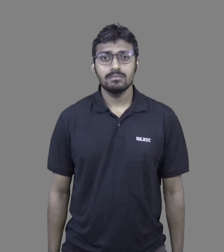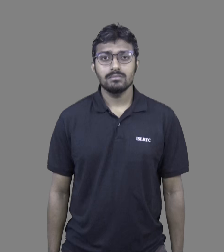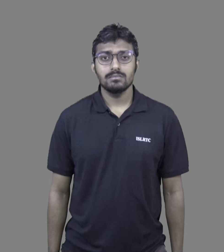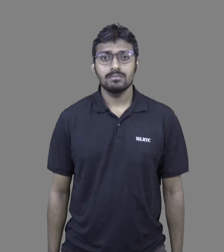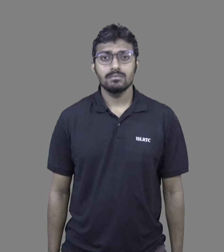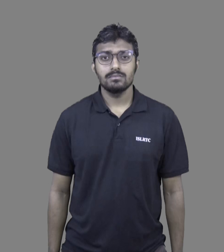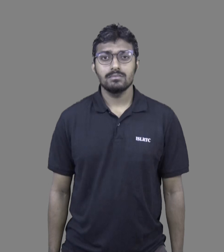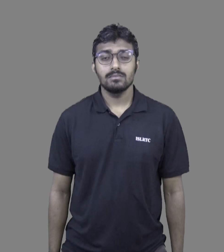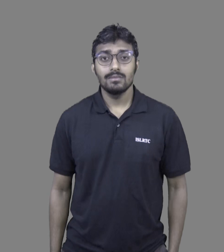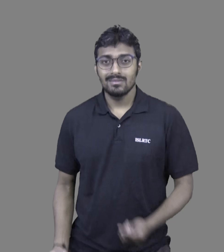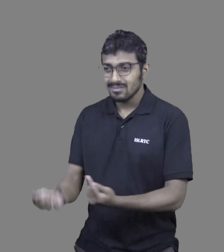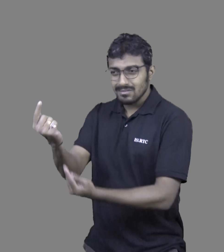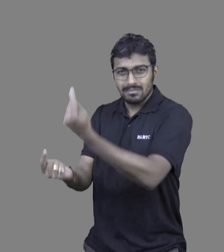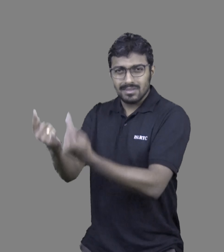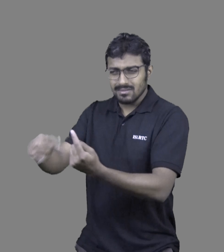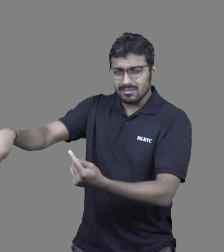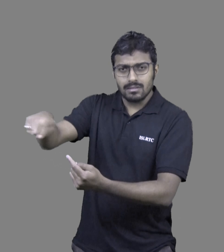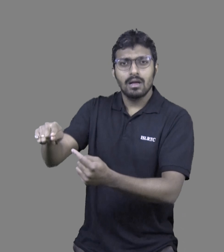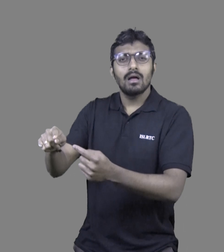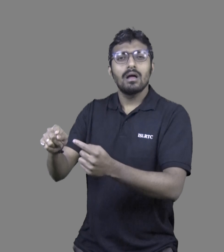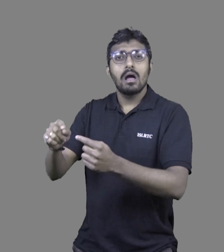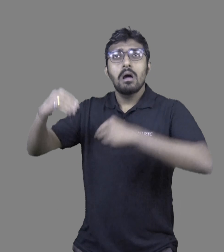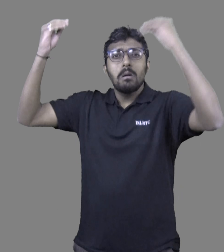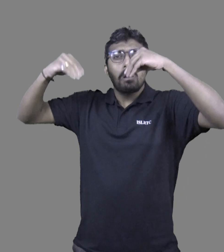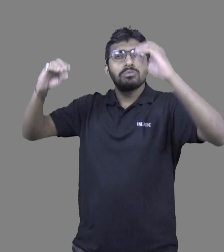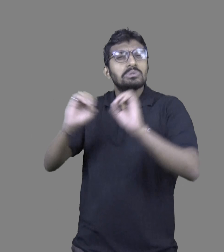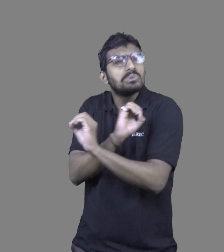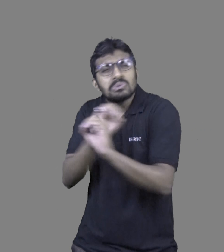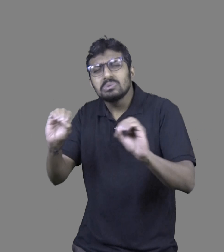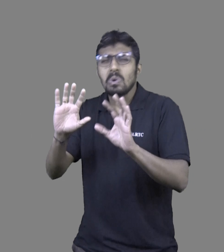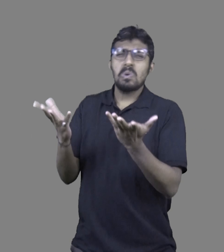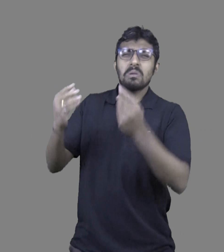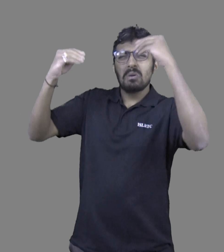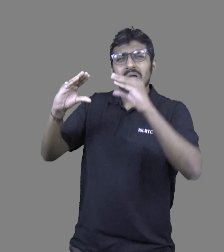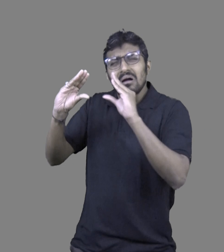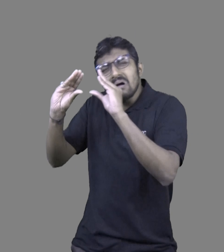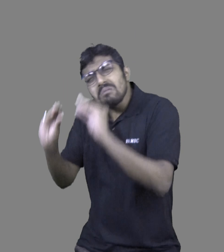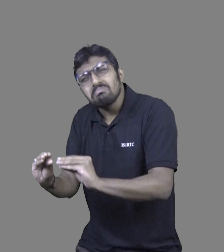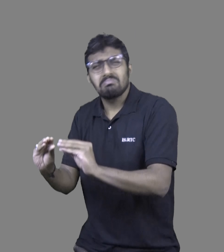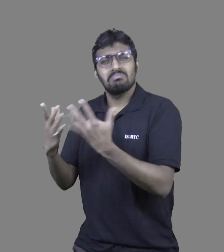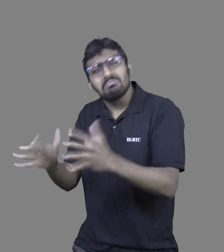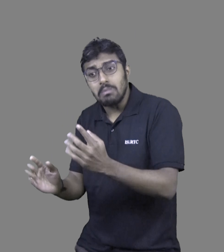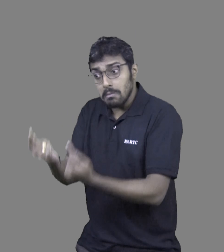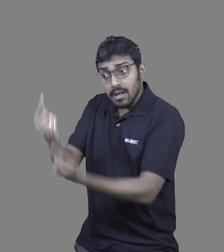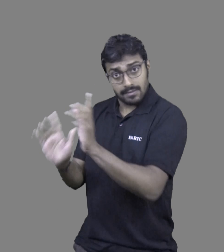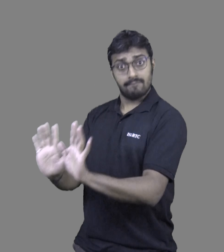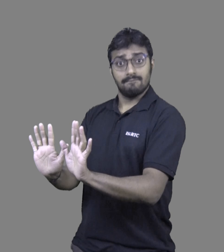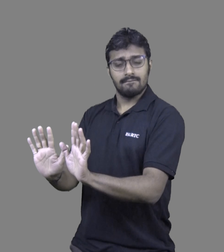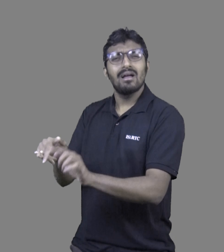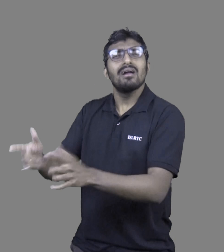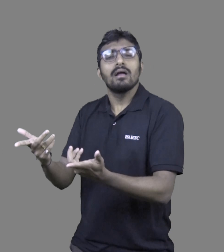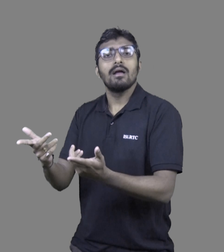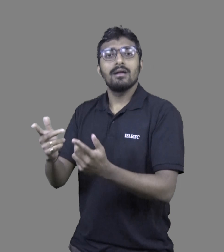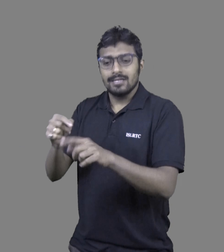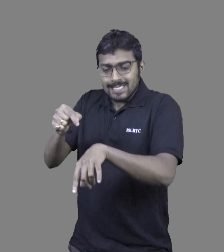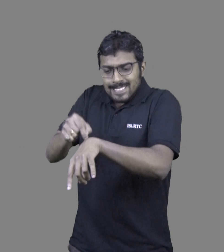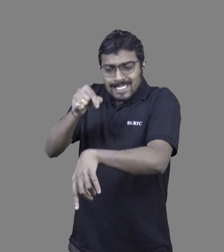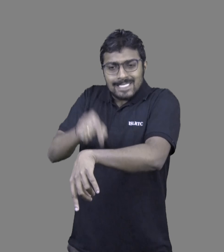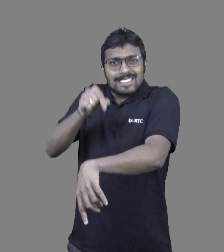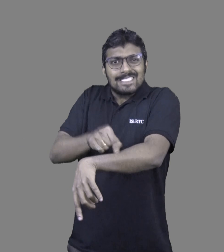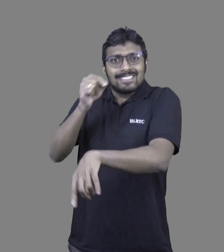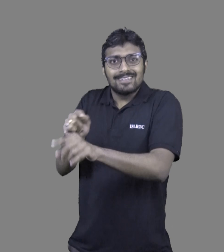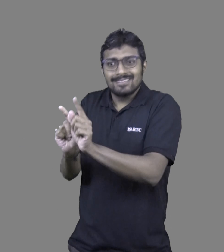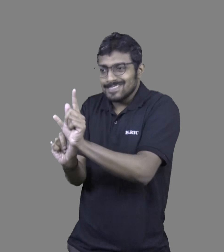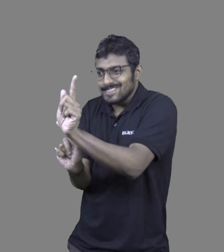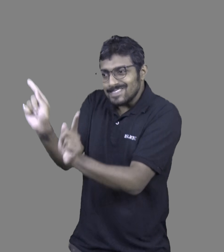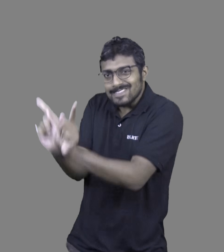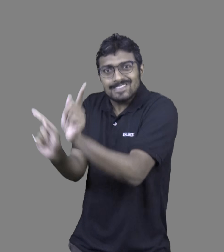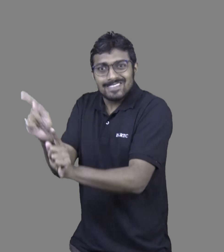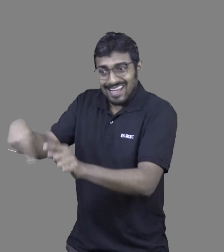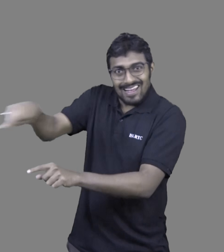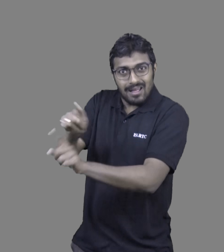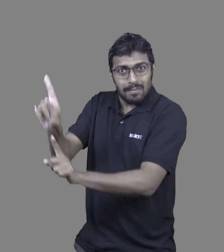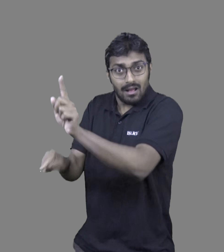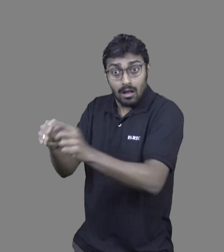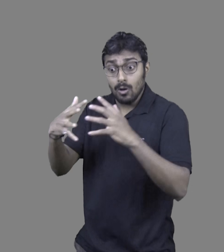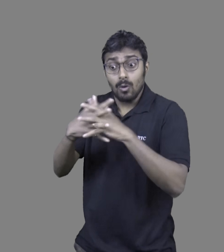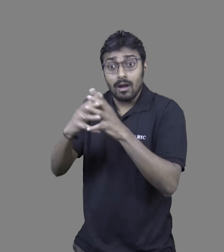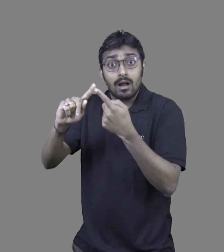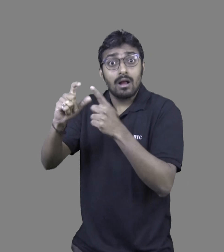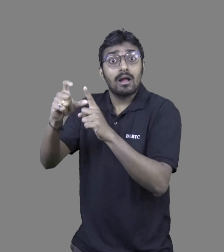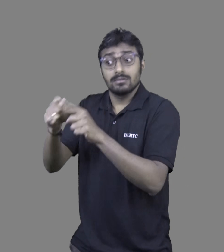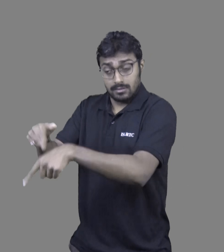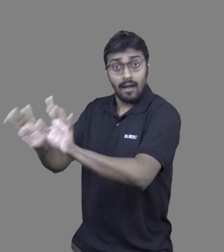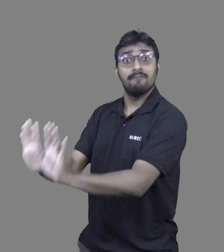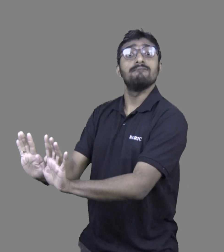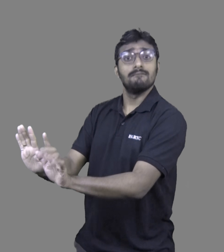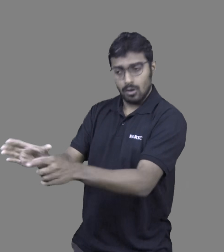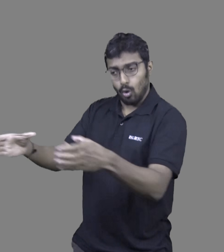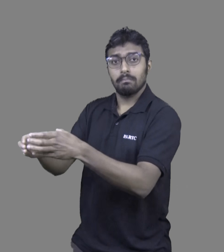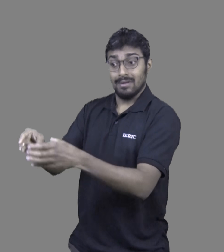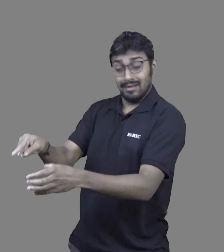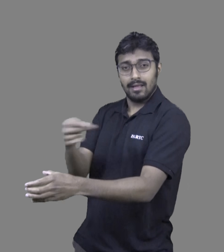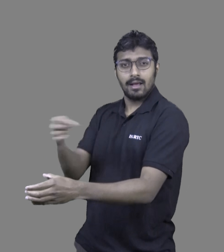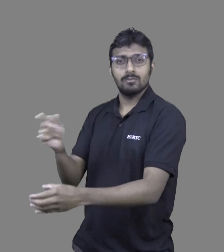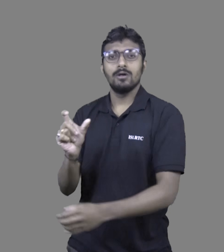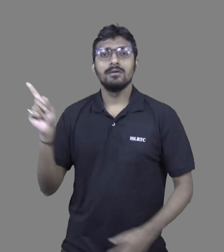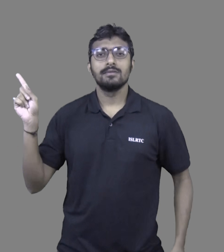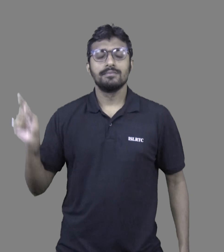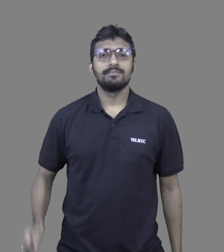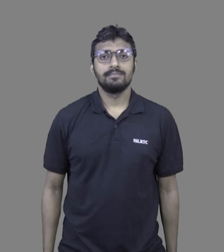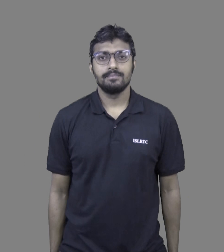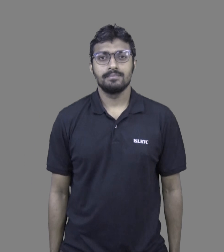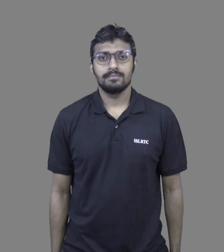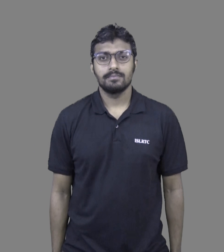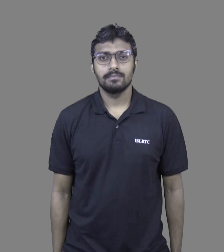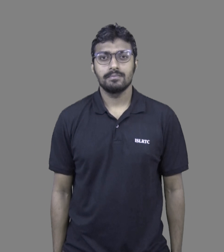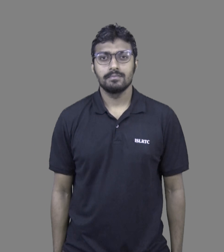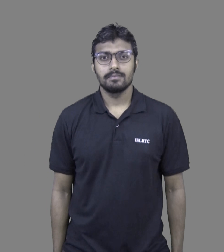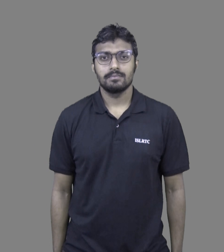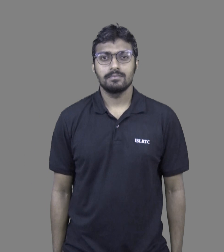Dry Areas Weeds